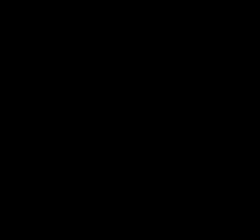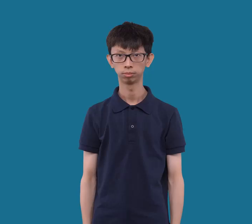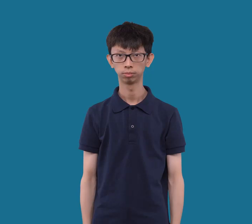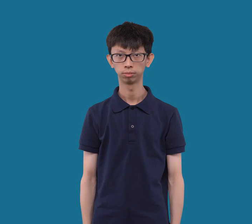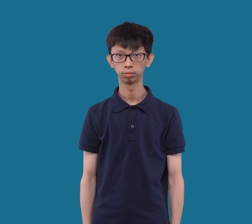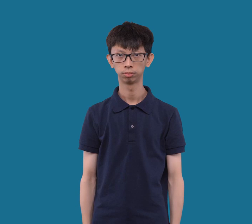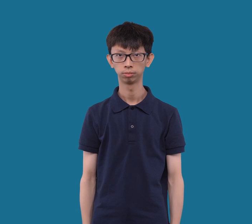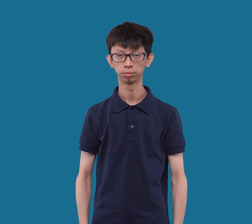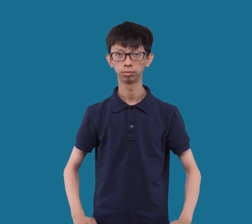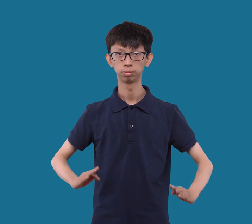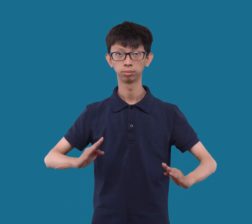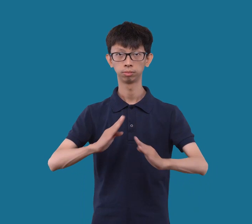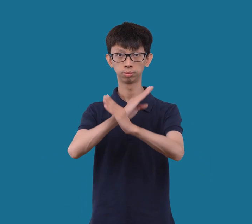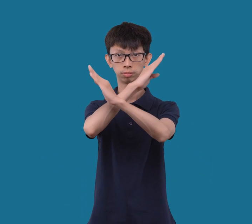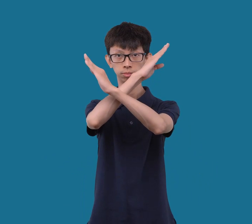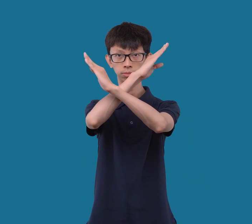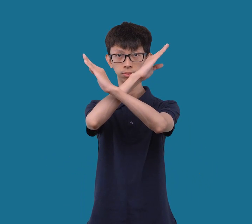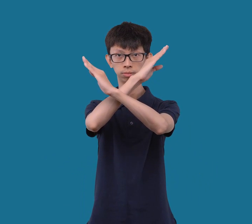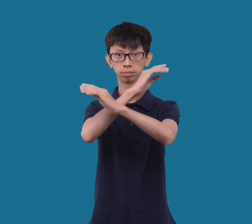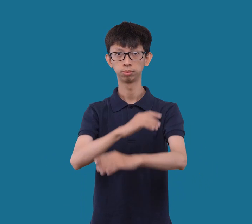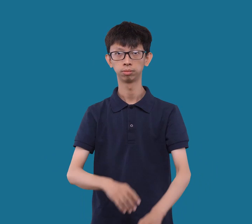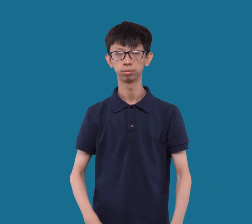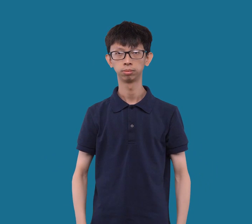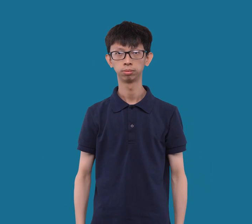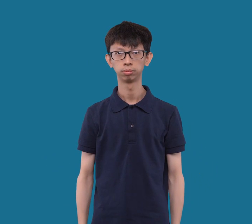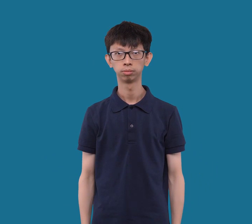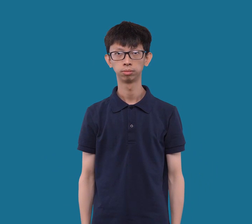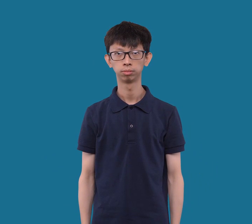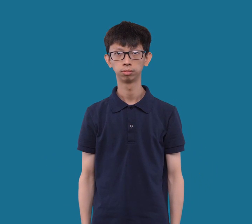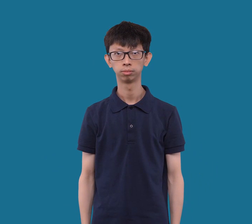đường chéo